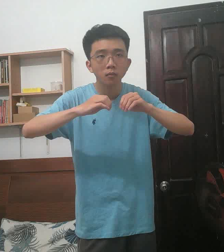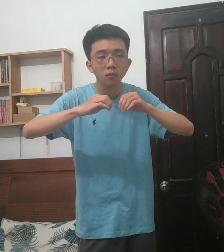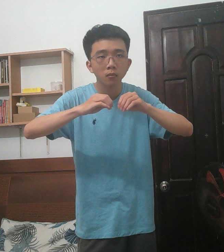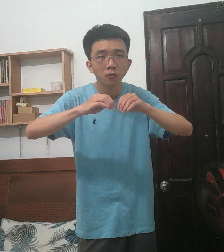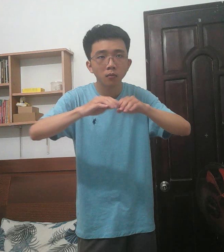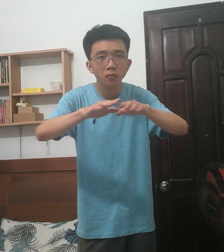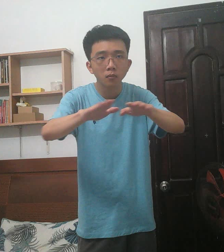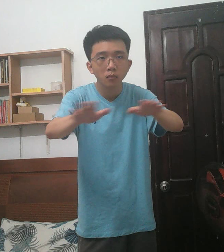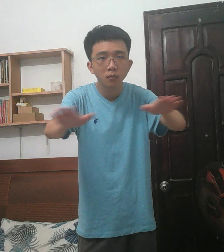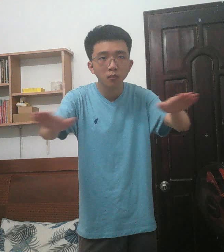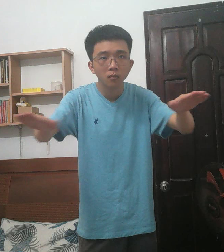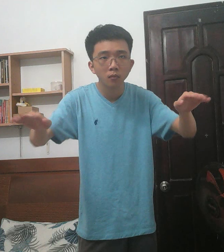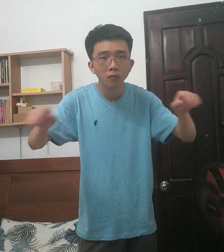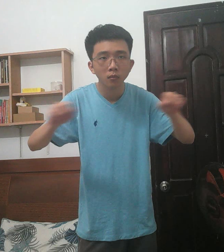boi